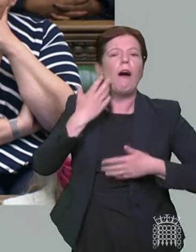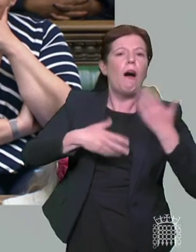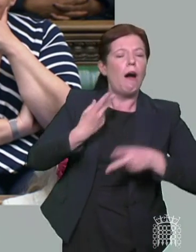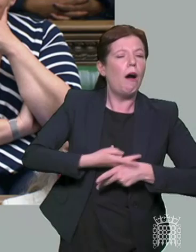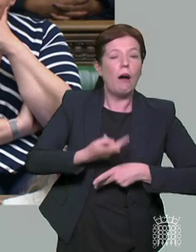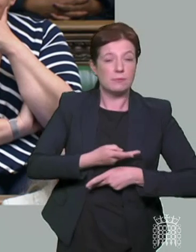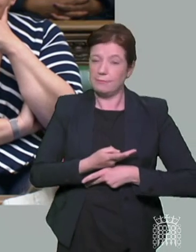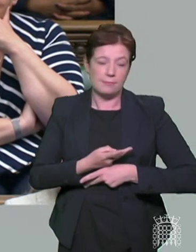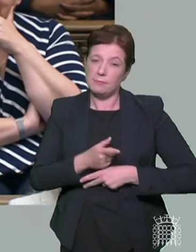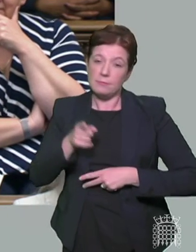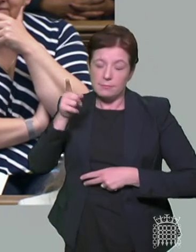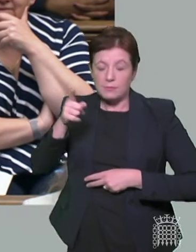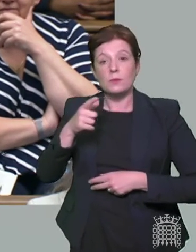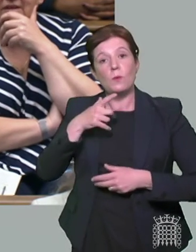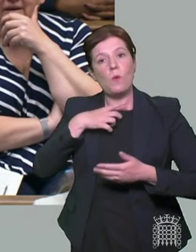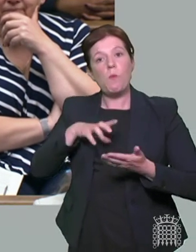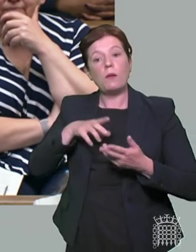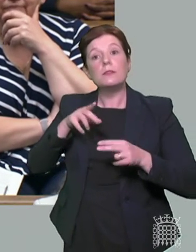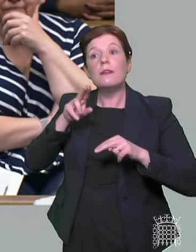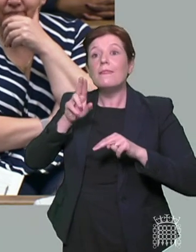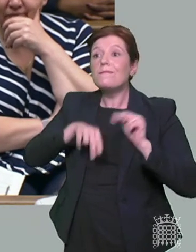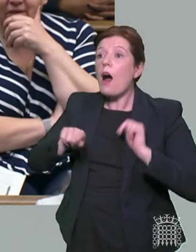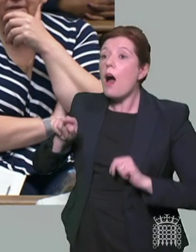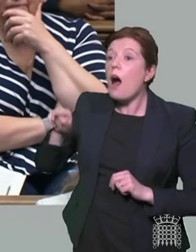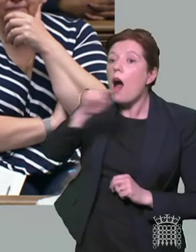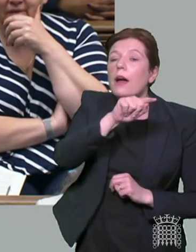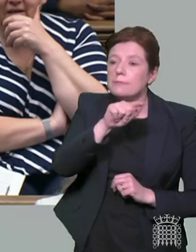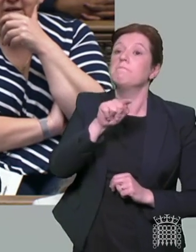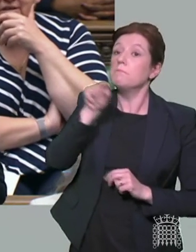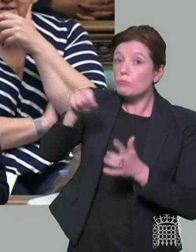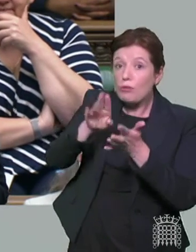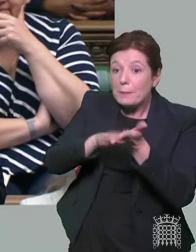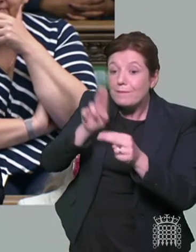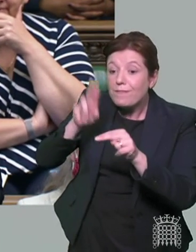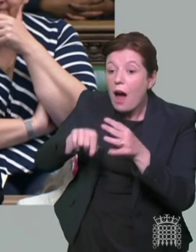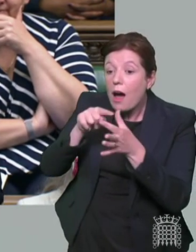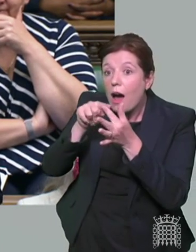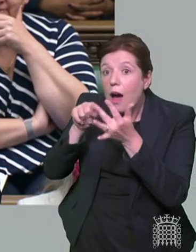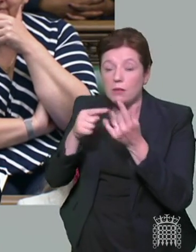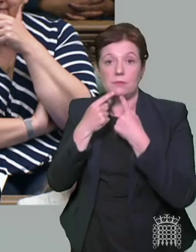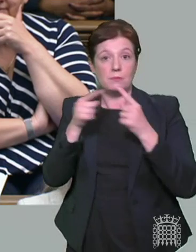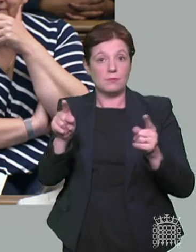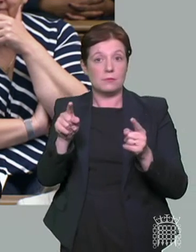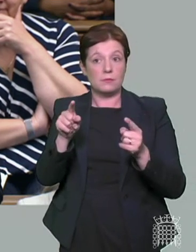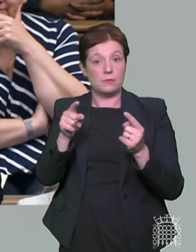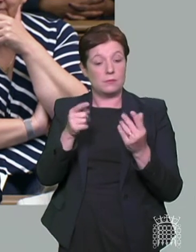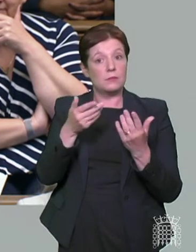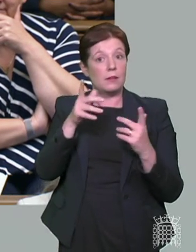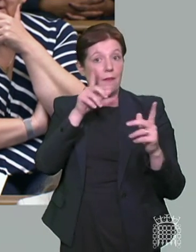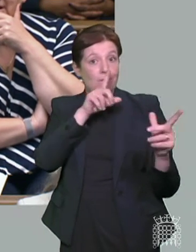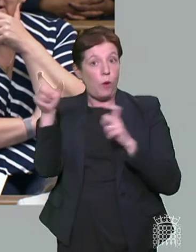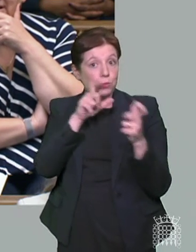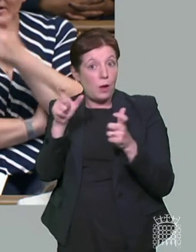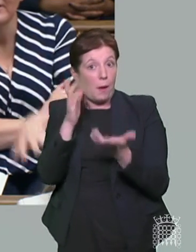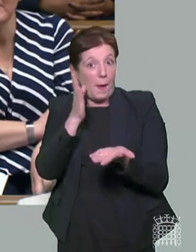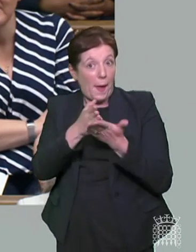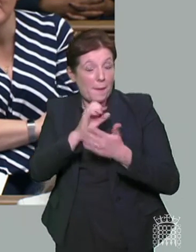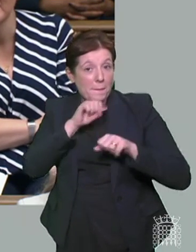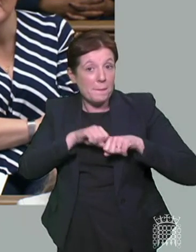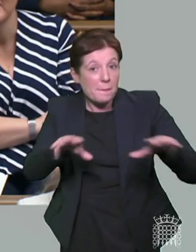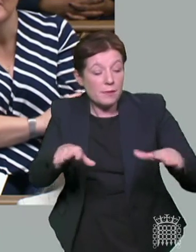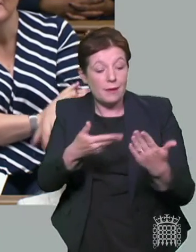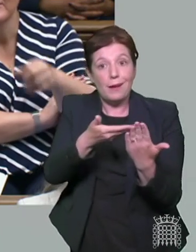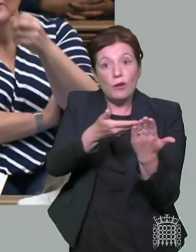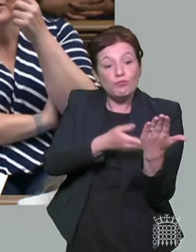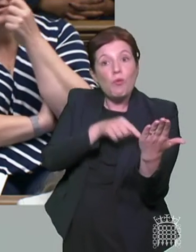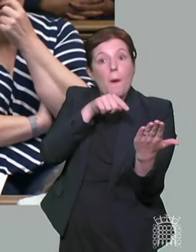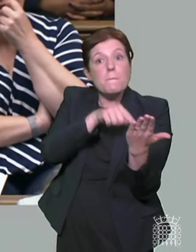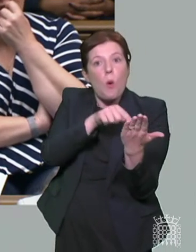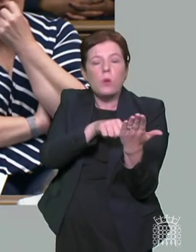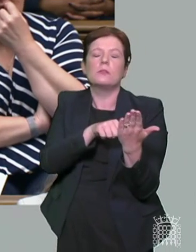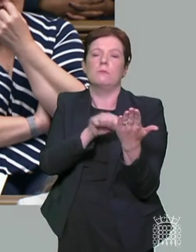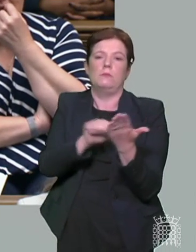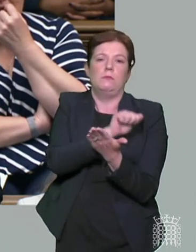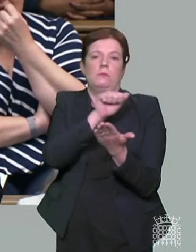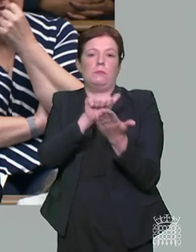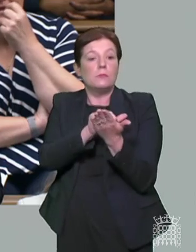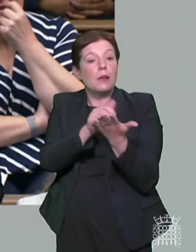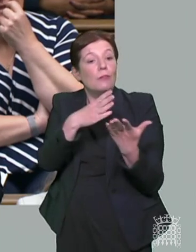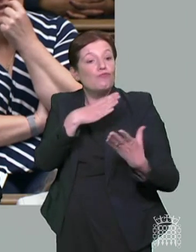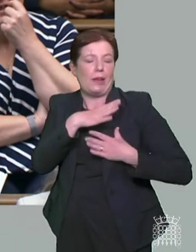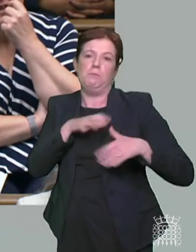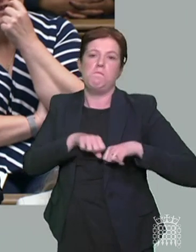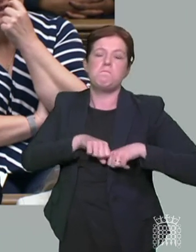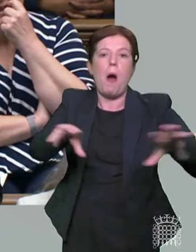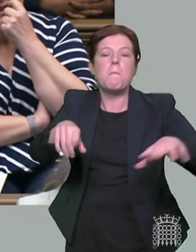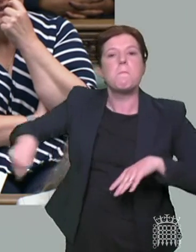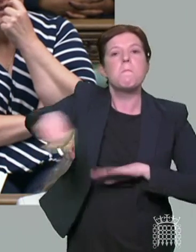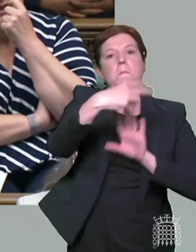Will he commit to making public every fixed penalty notice he receives; will he publish the party photos taken by the official photographer; and will he ensure that Sue Gray’s report is published at the earliest opportunity?